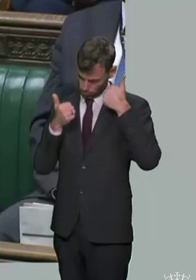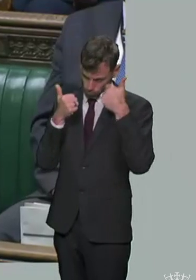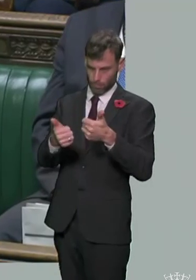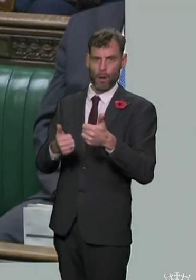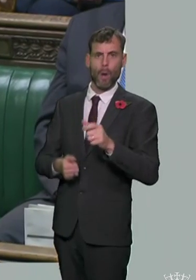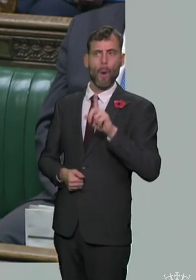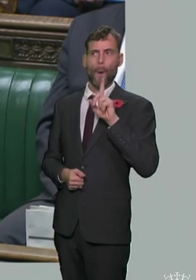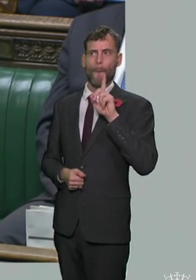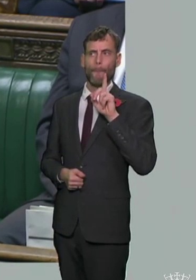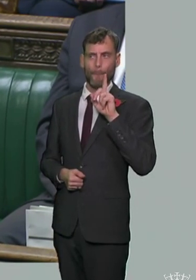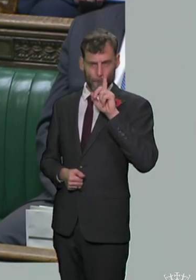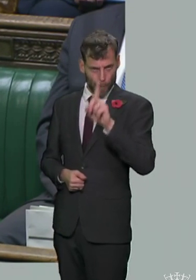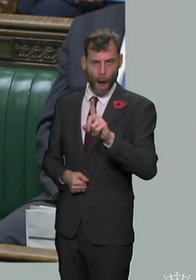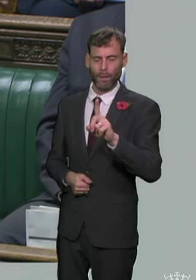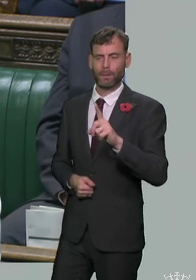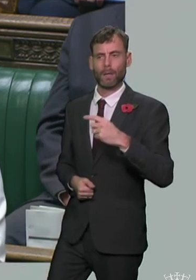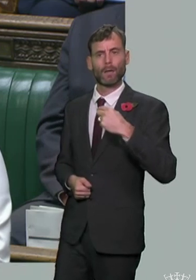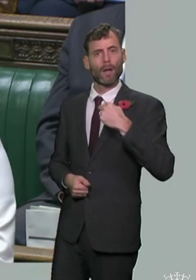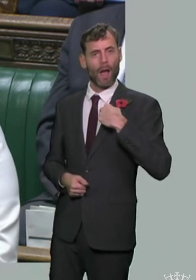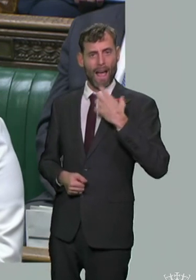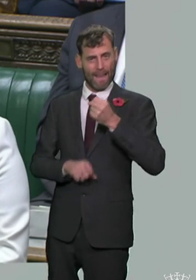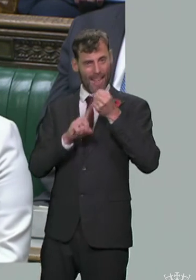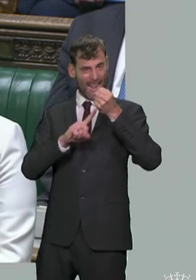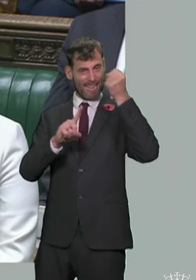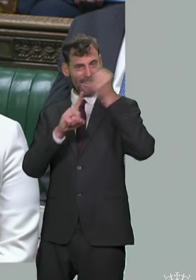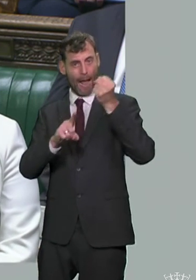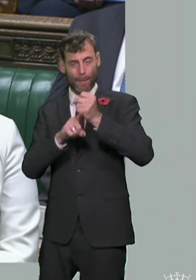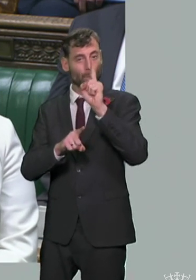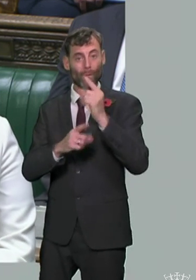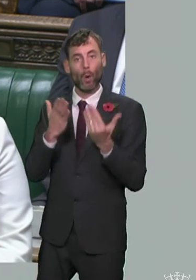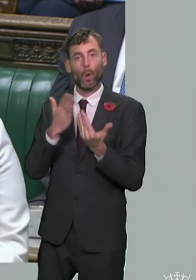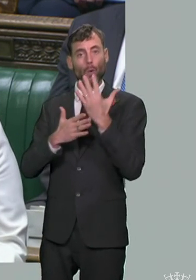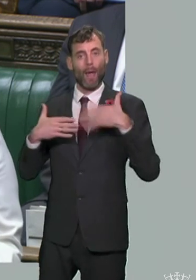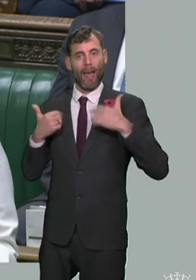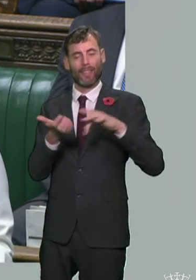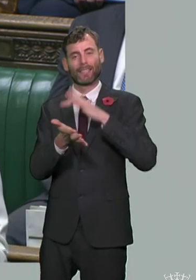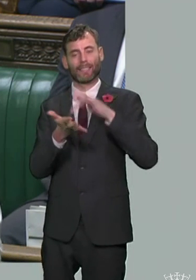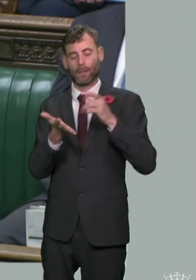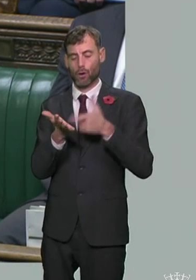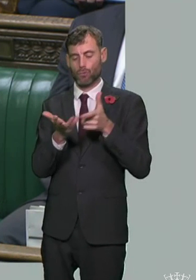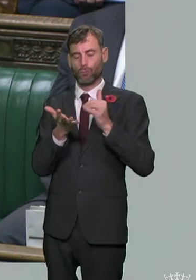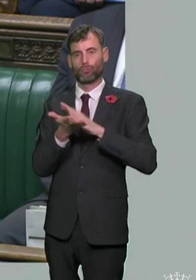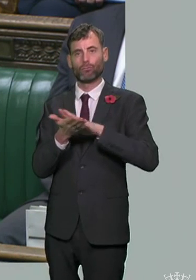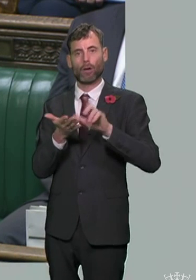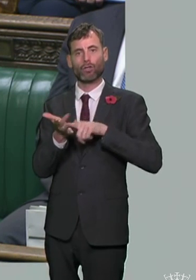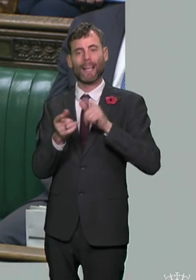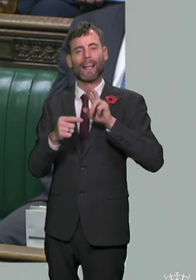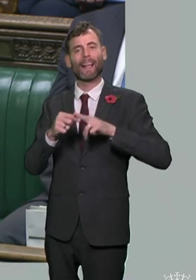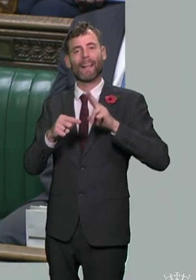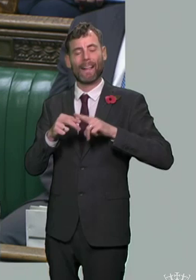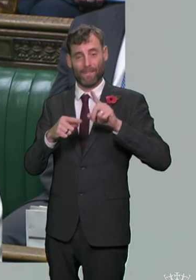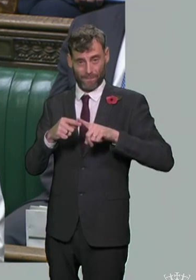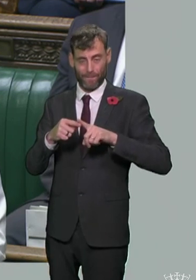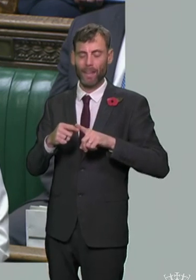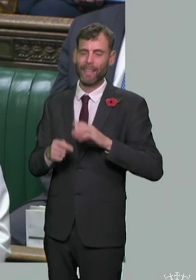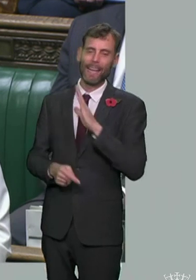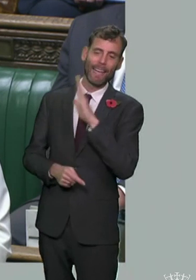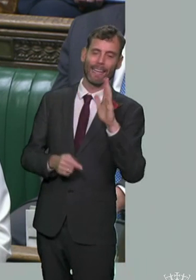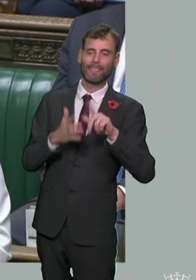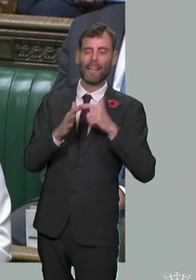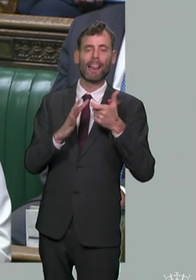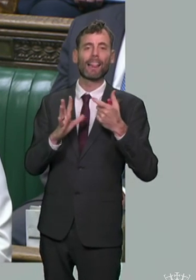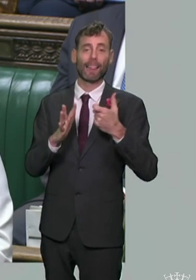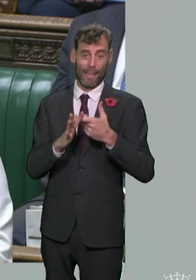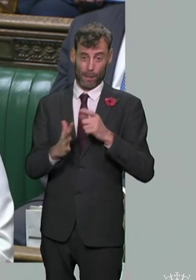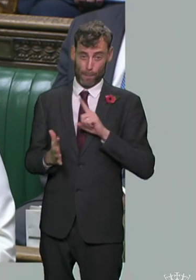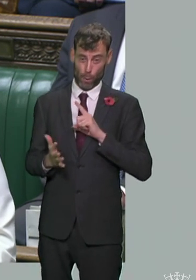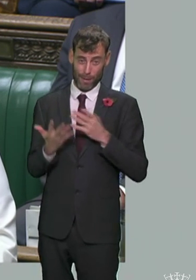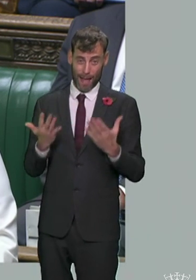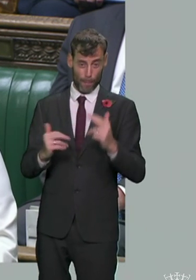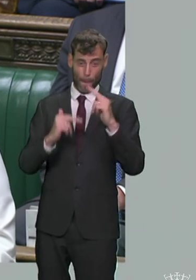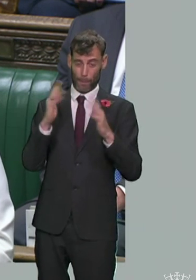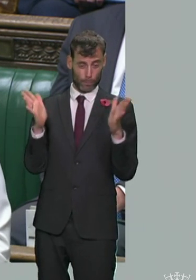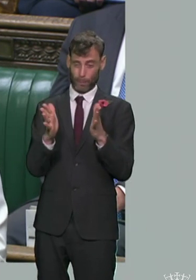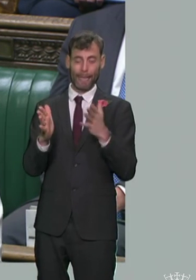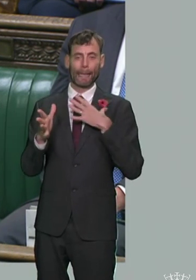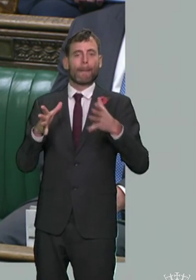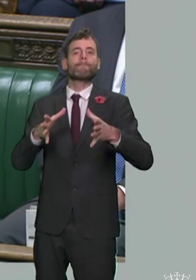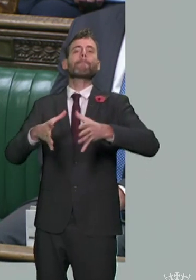Will my right honourable Friend support my campaign for a new health centre in the village of East Leake in my constituency, where the current building is no longer big enough to serve the population?